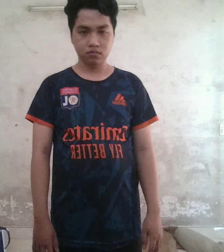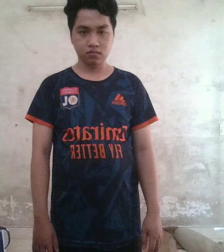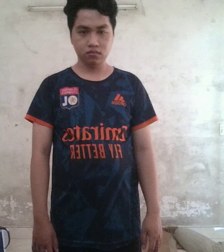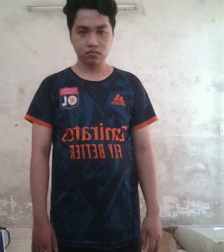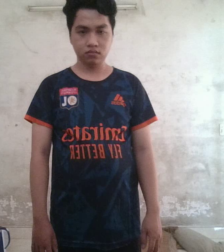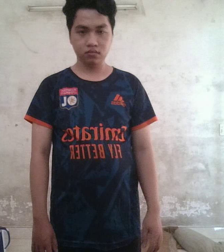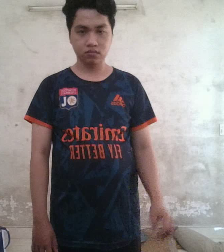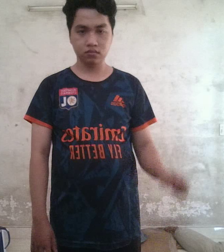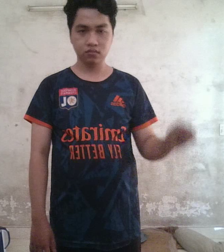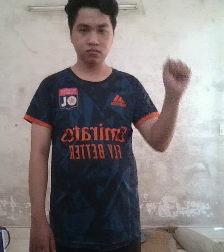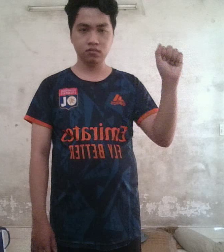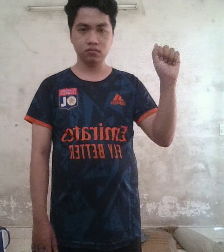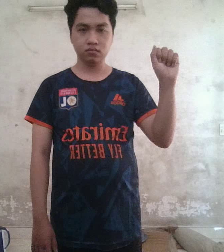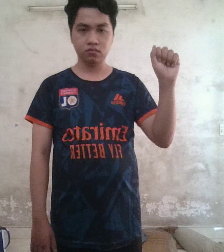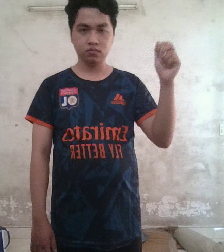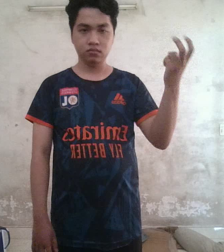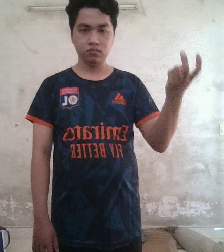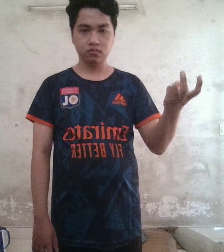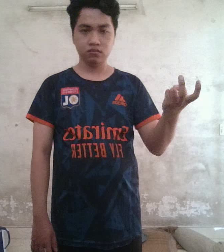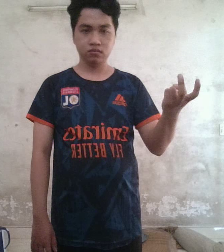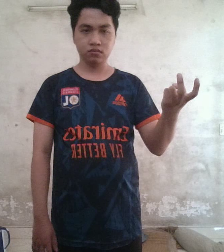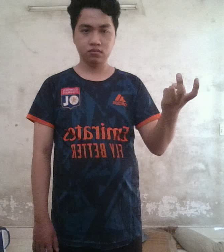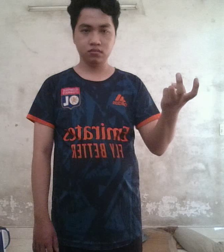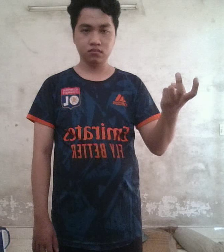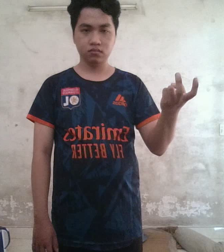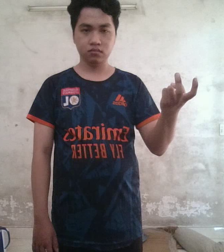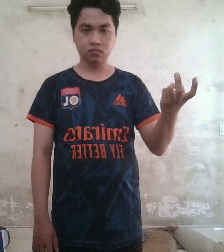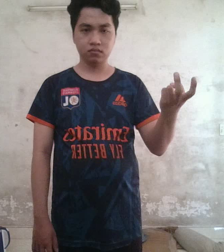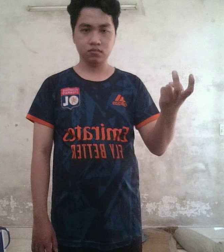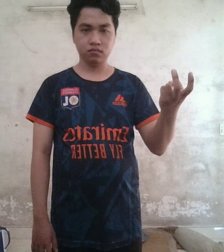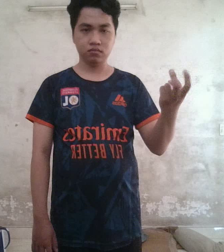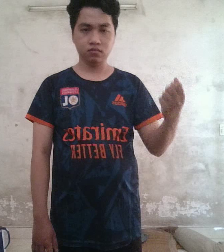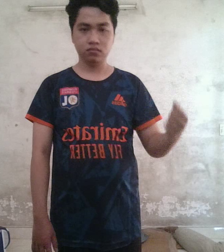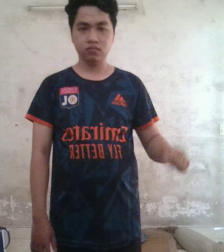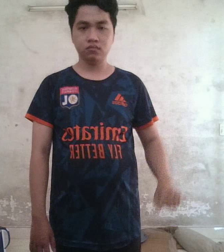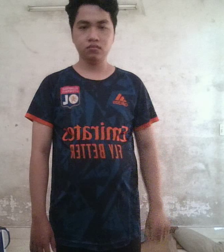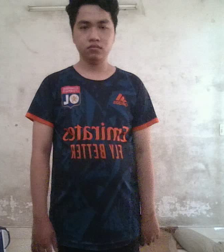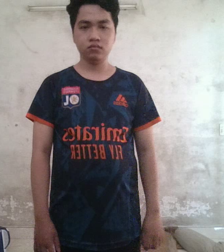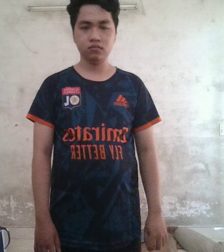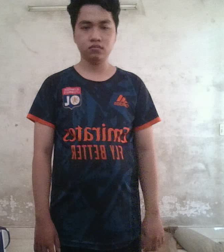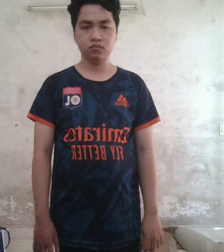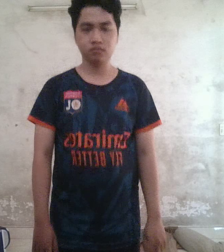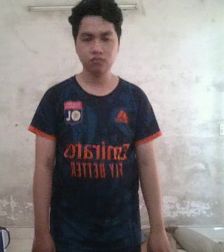ă